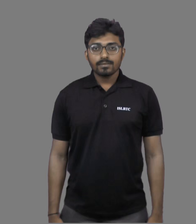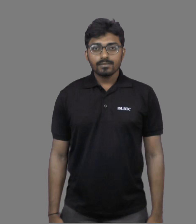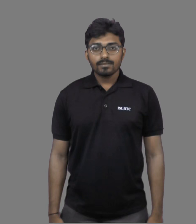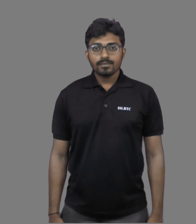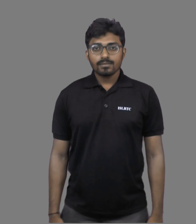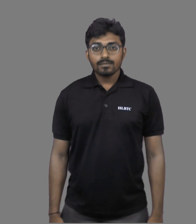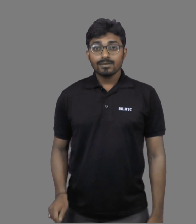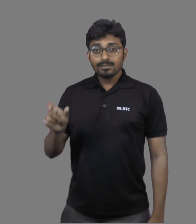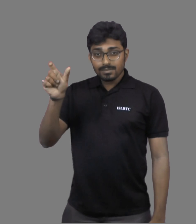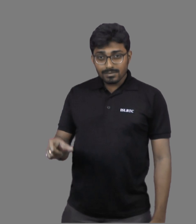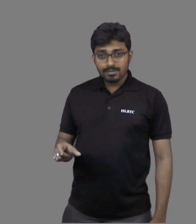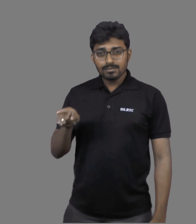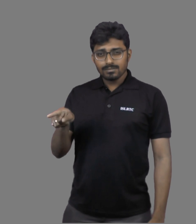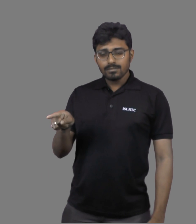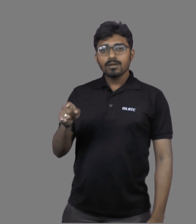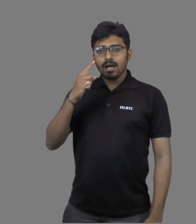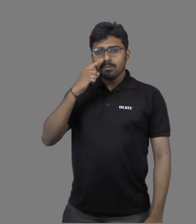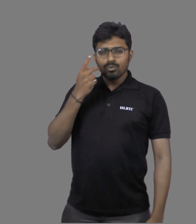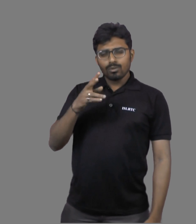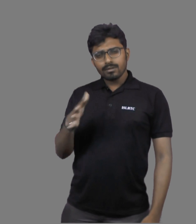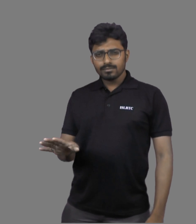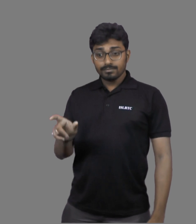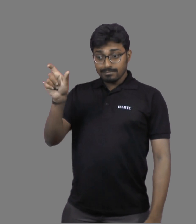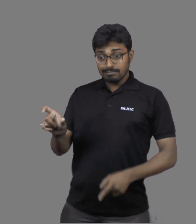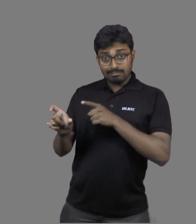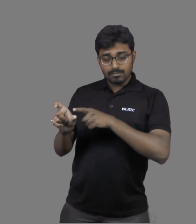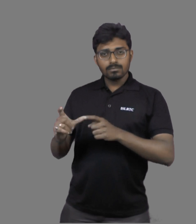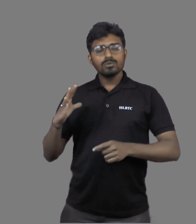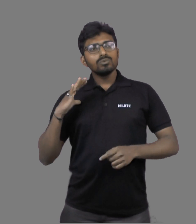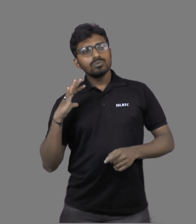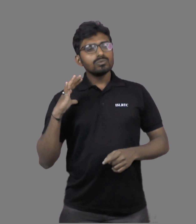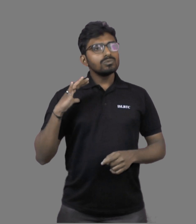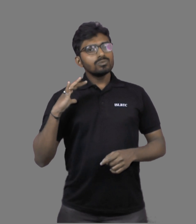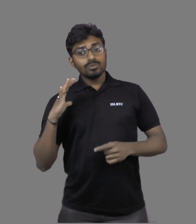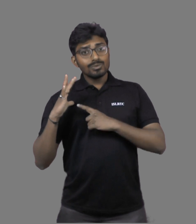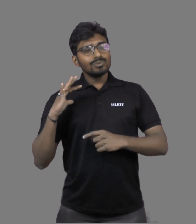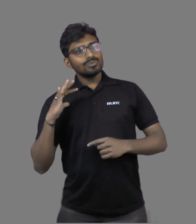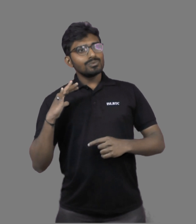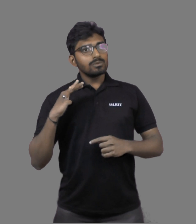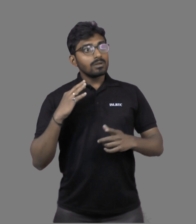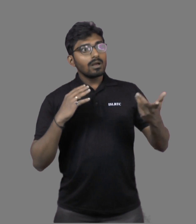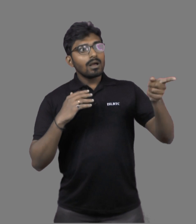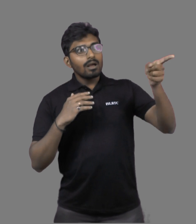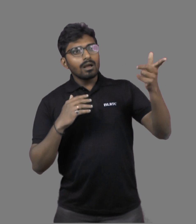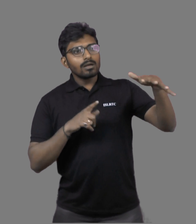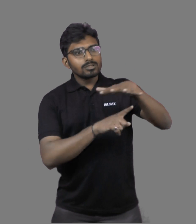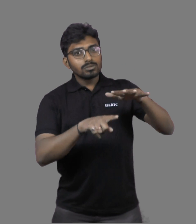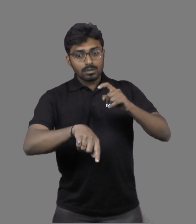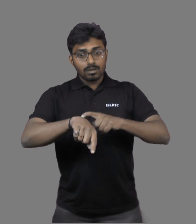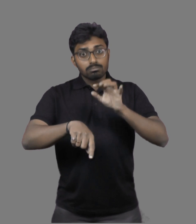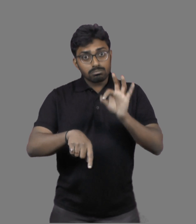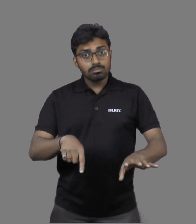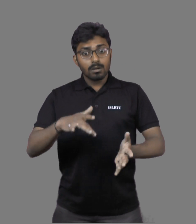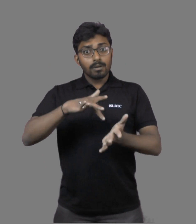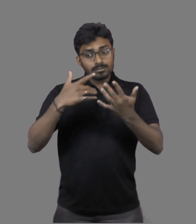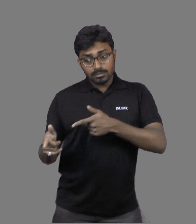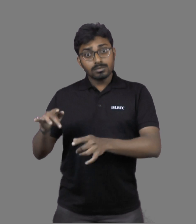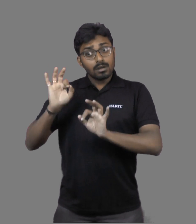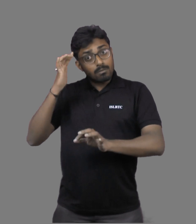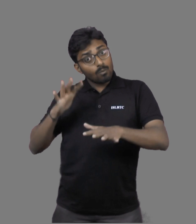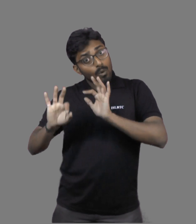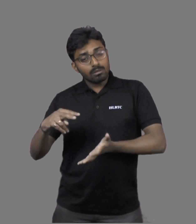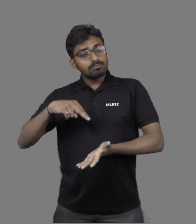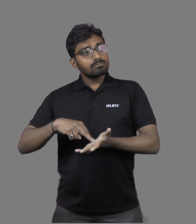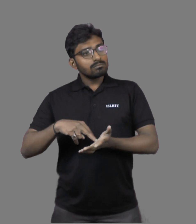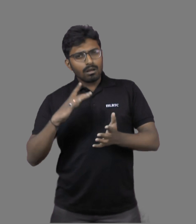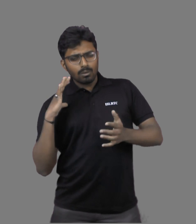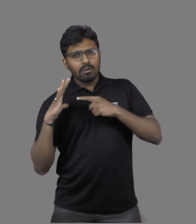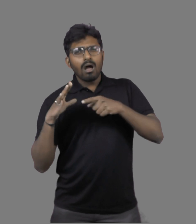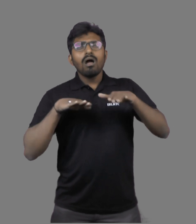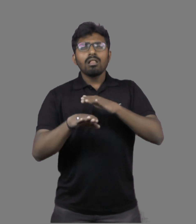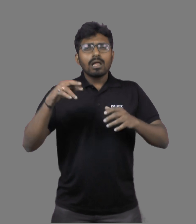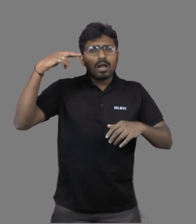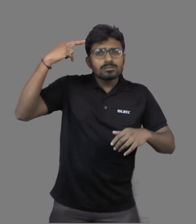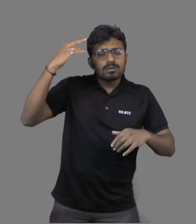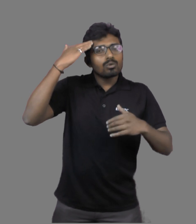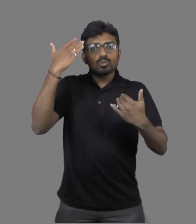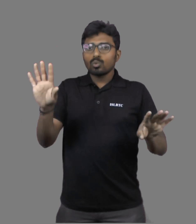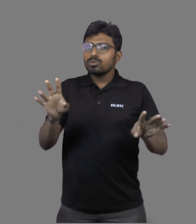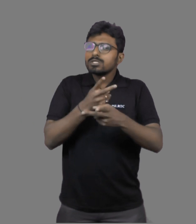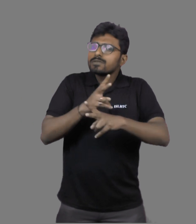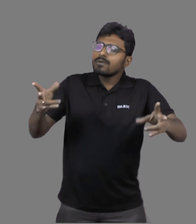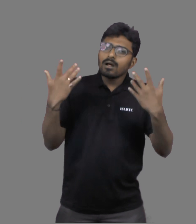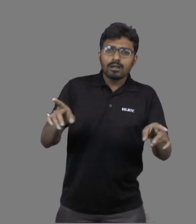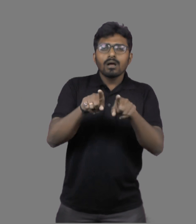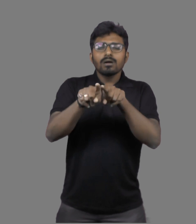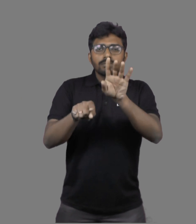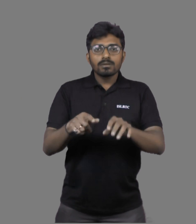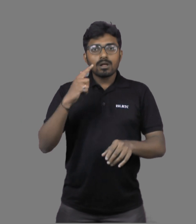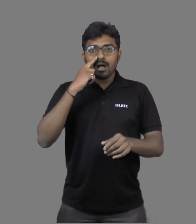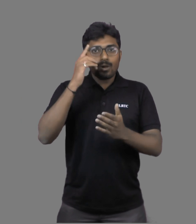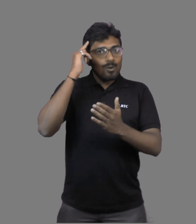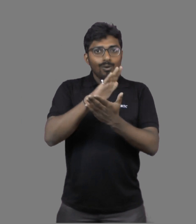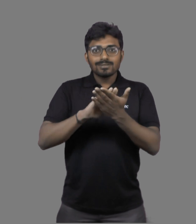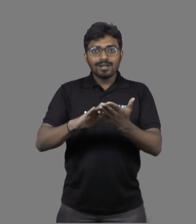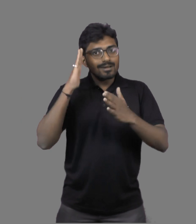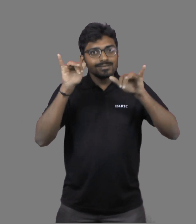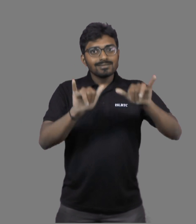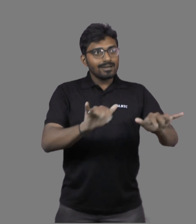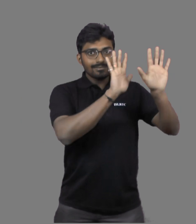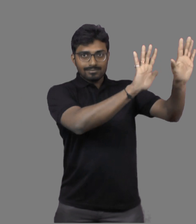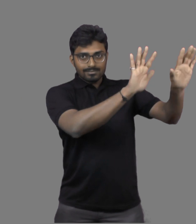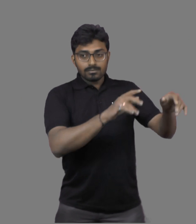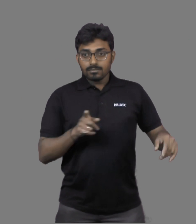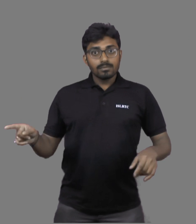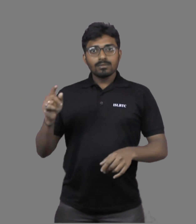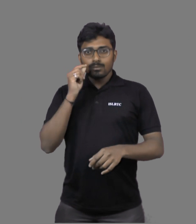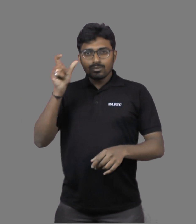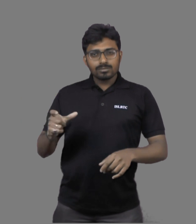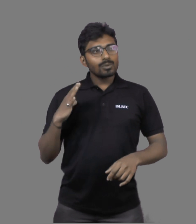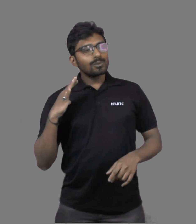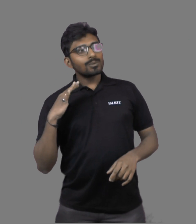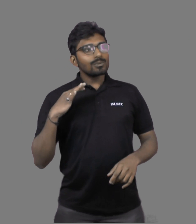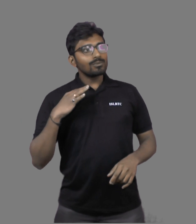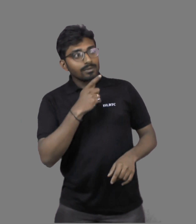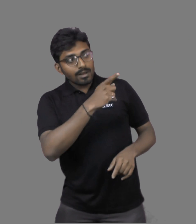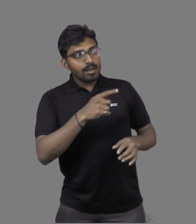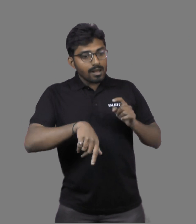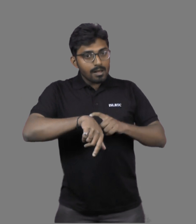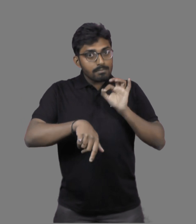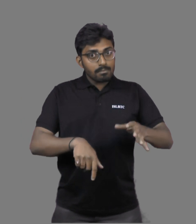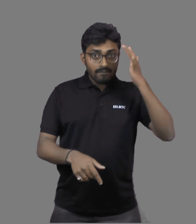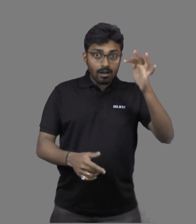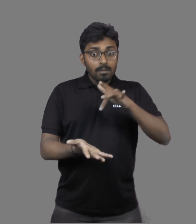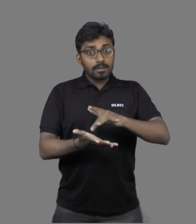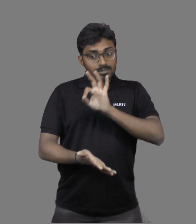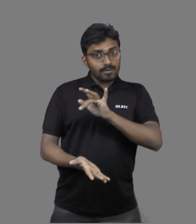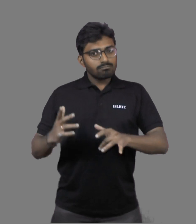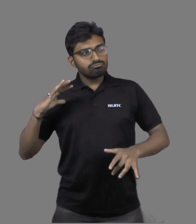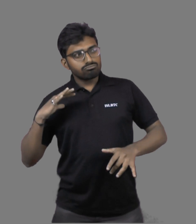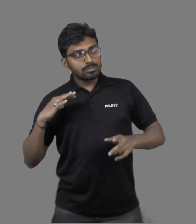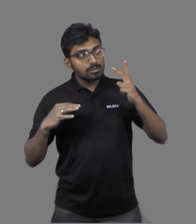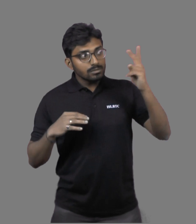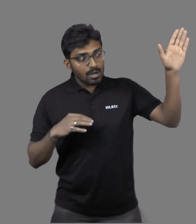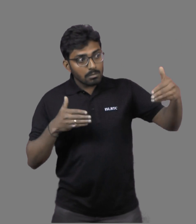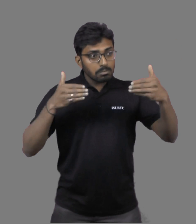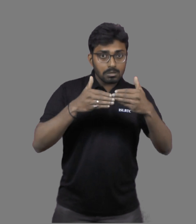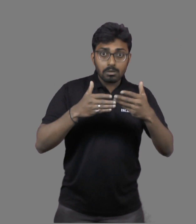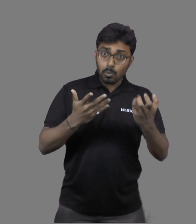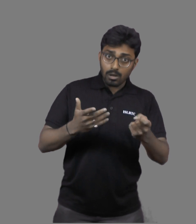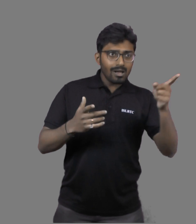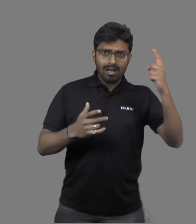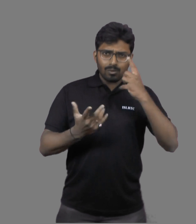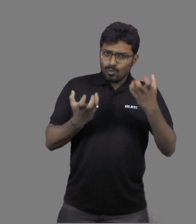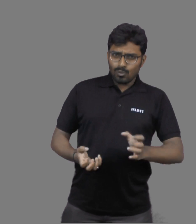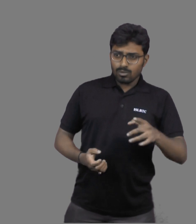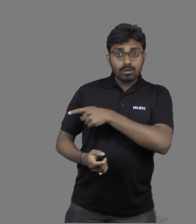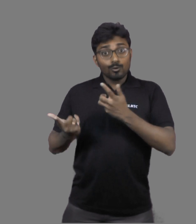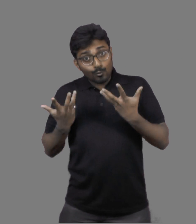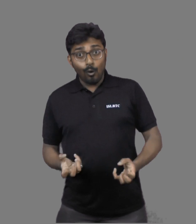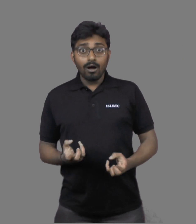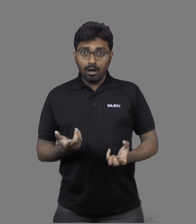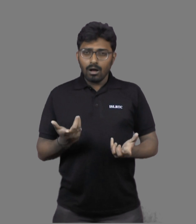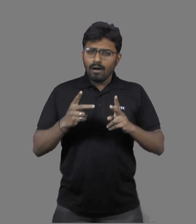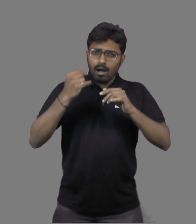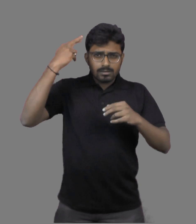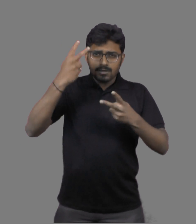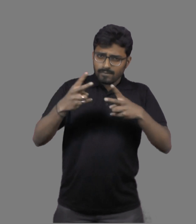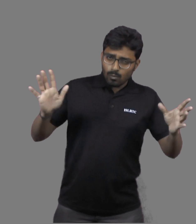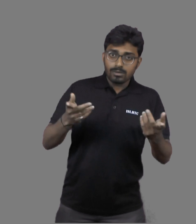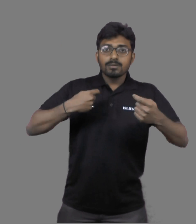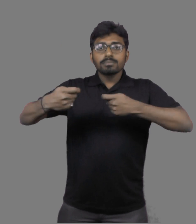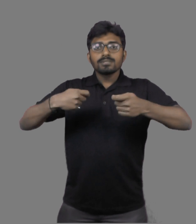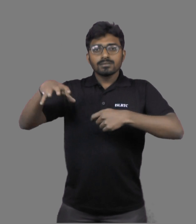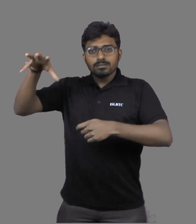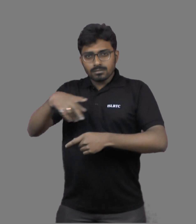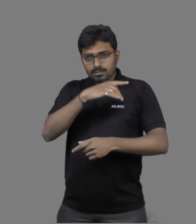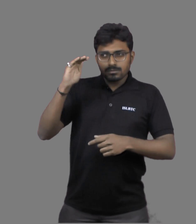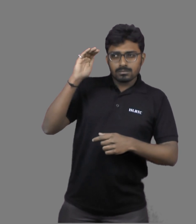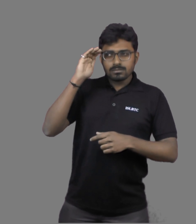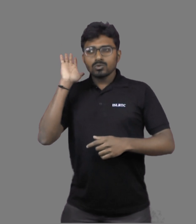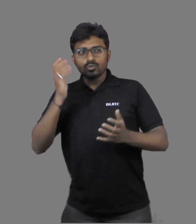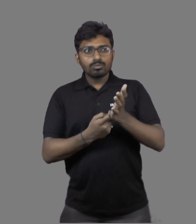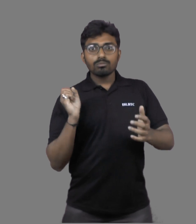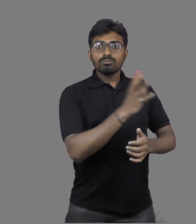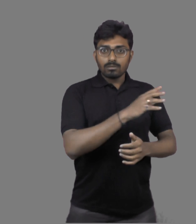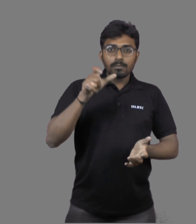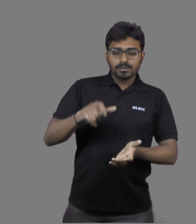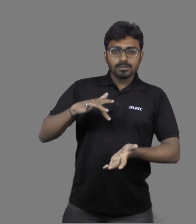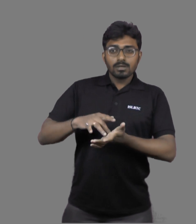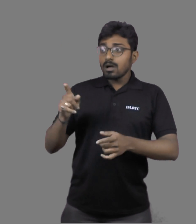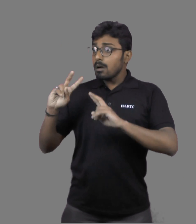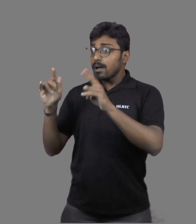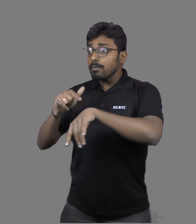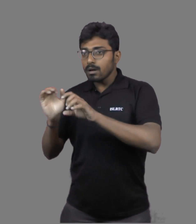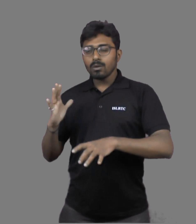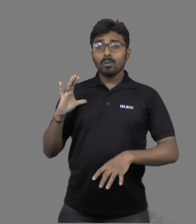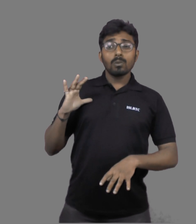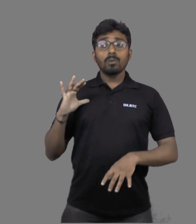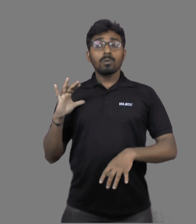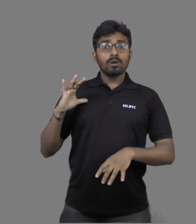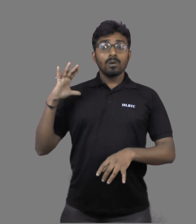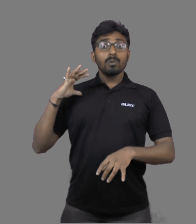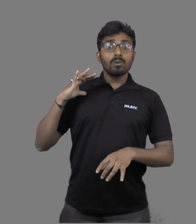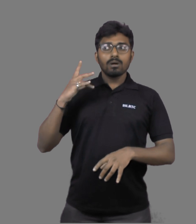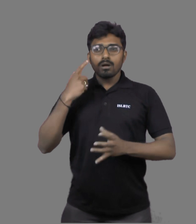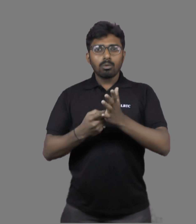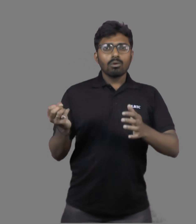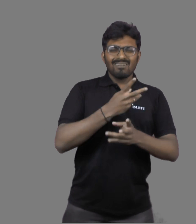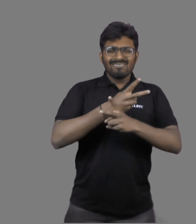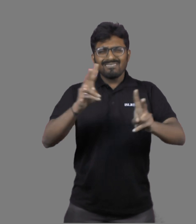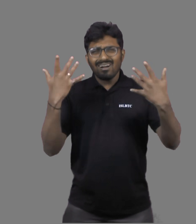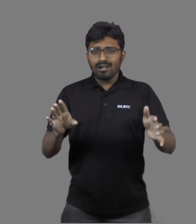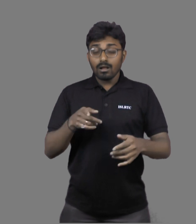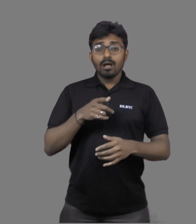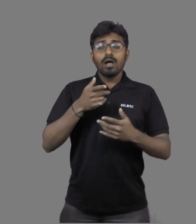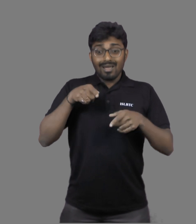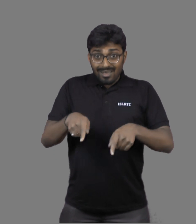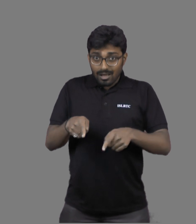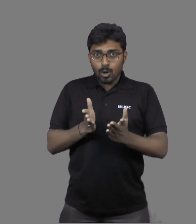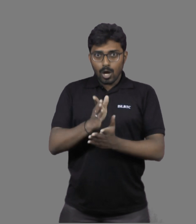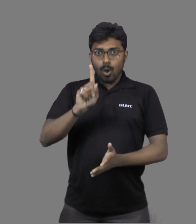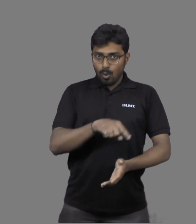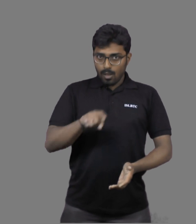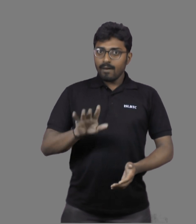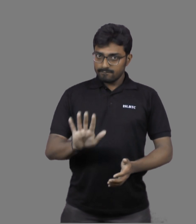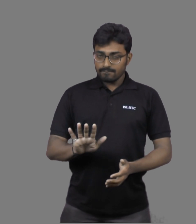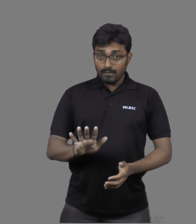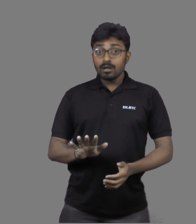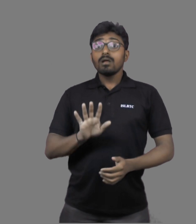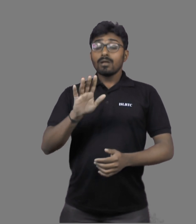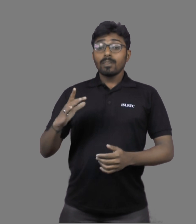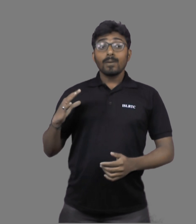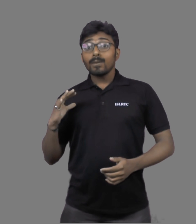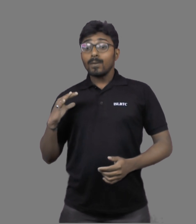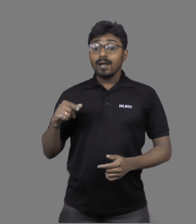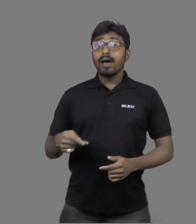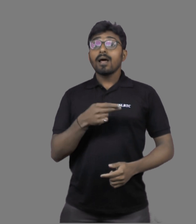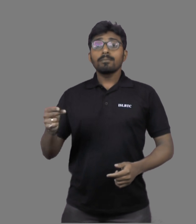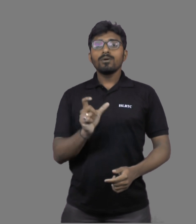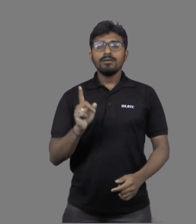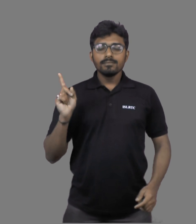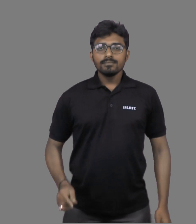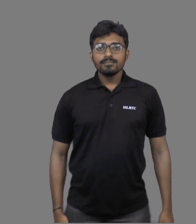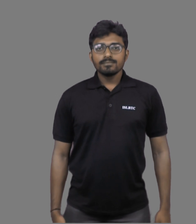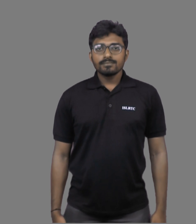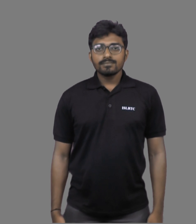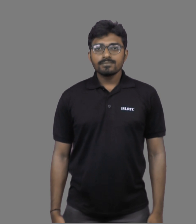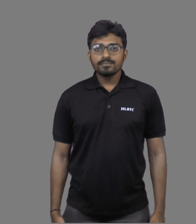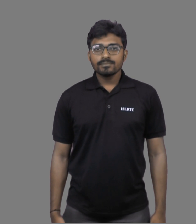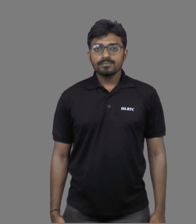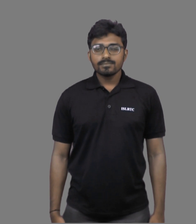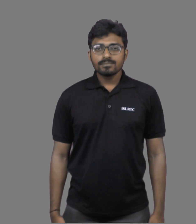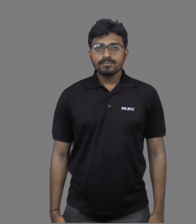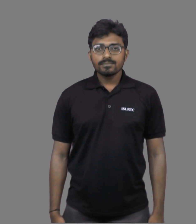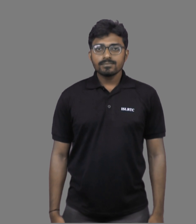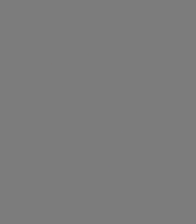Loitering